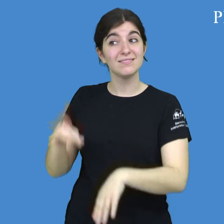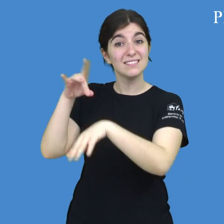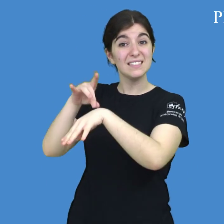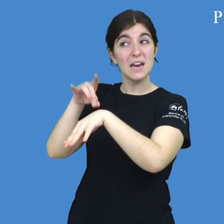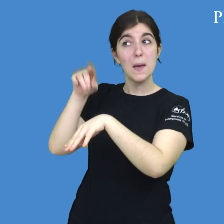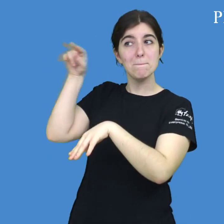enfermo